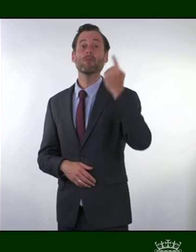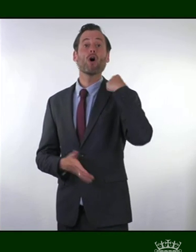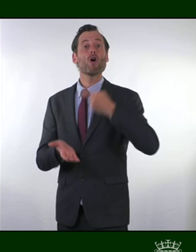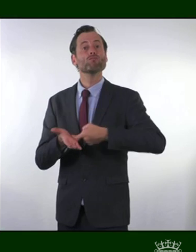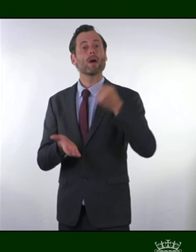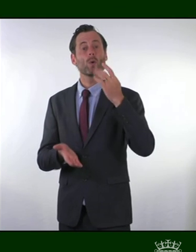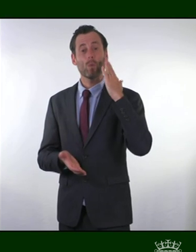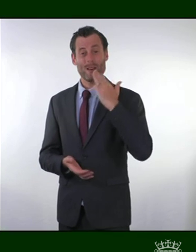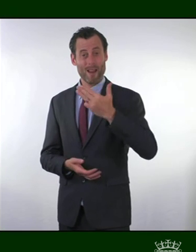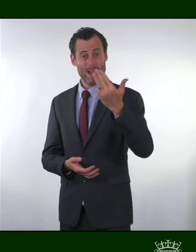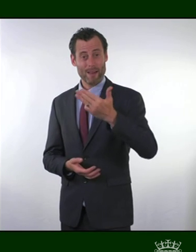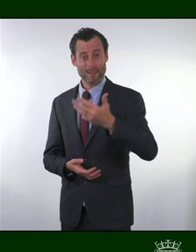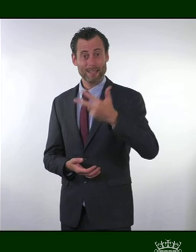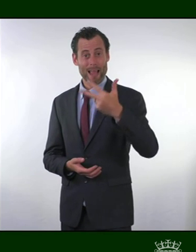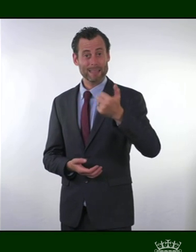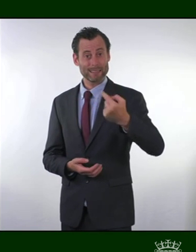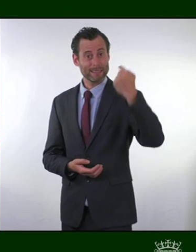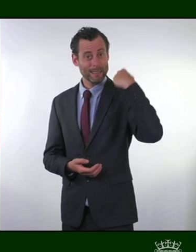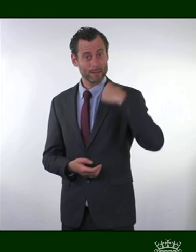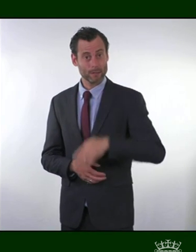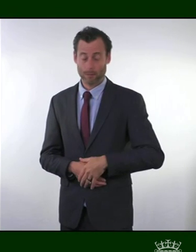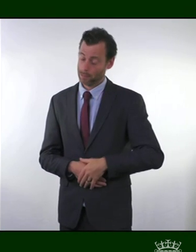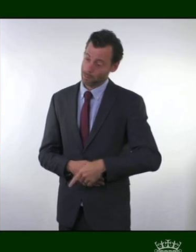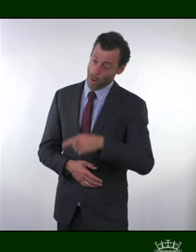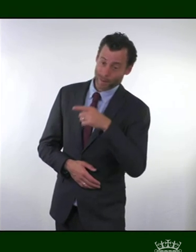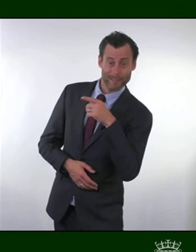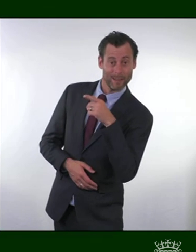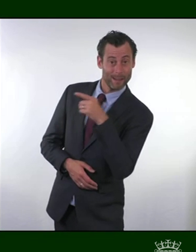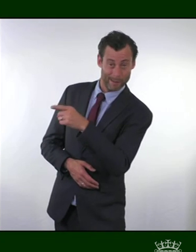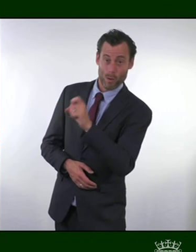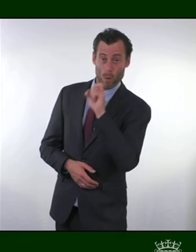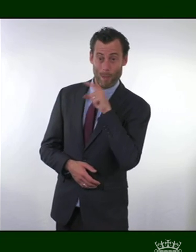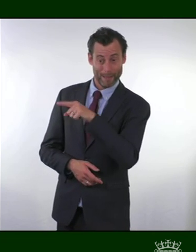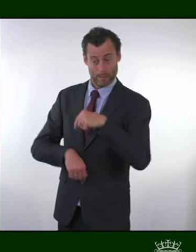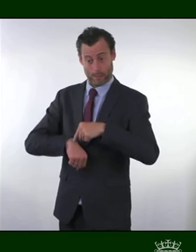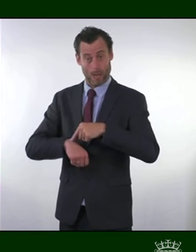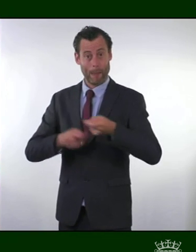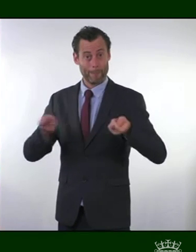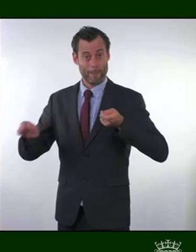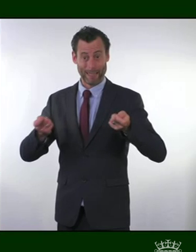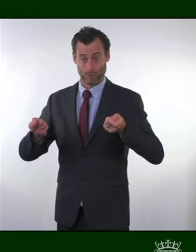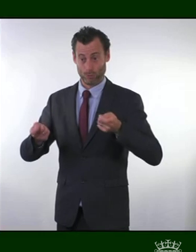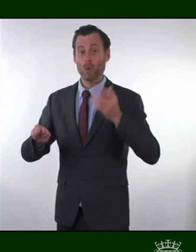This is the Chancellor’s record, and one that cannot and must not be worsened.